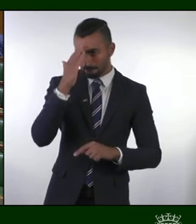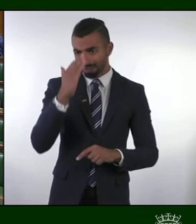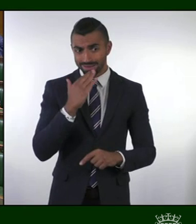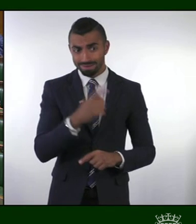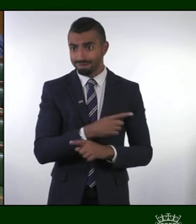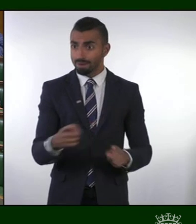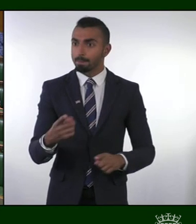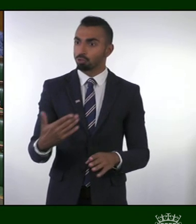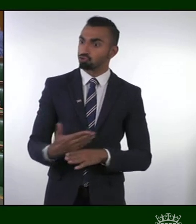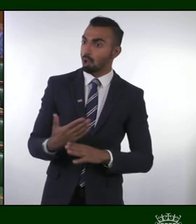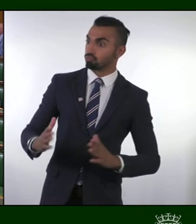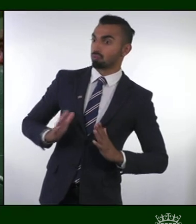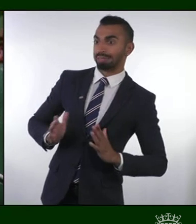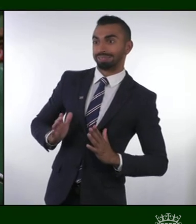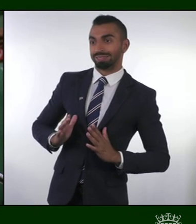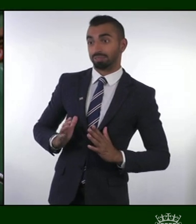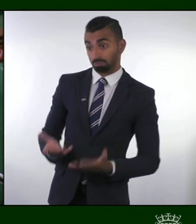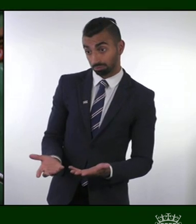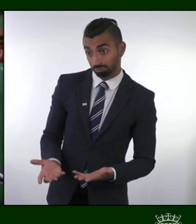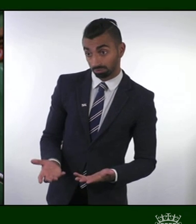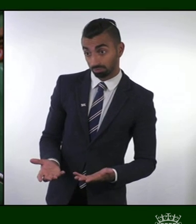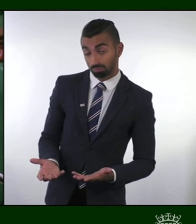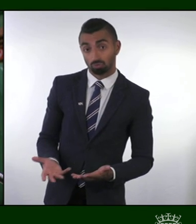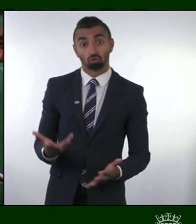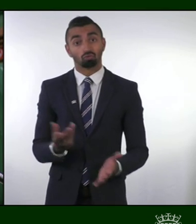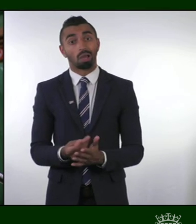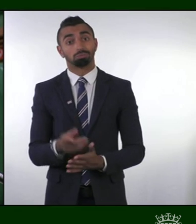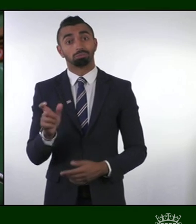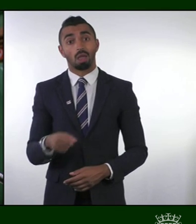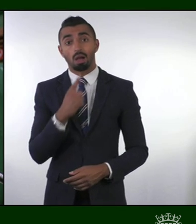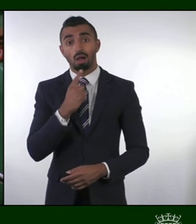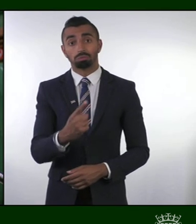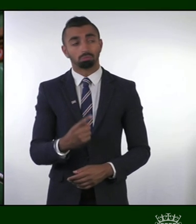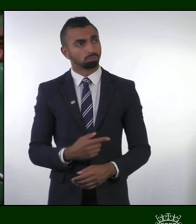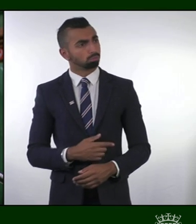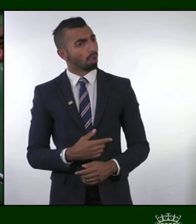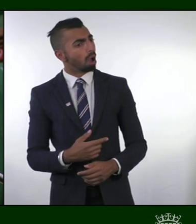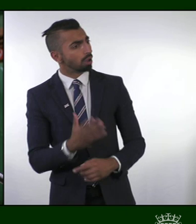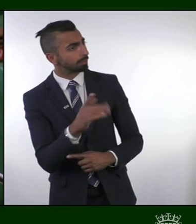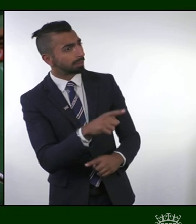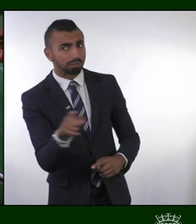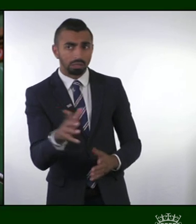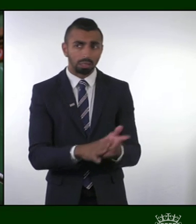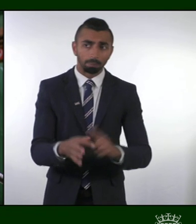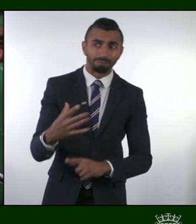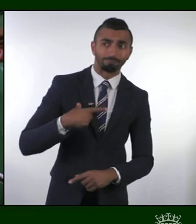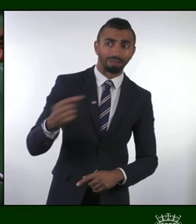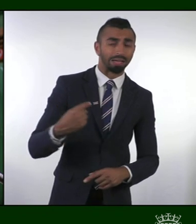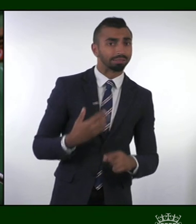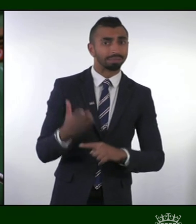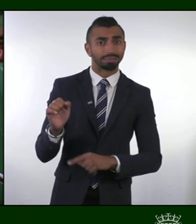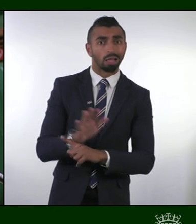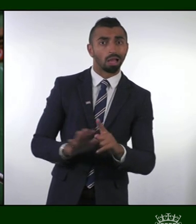I am very happy to accept my honourable Friend’s invitation.